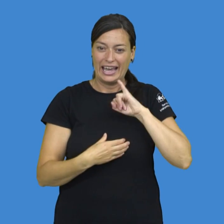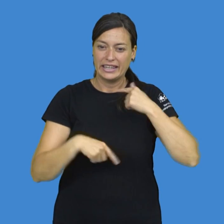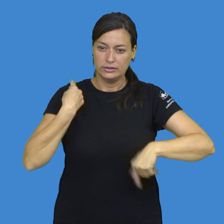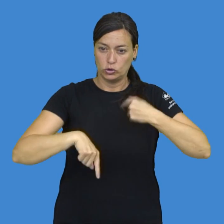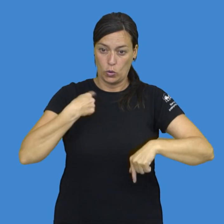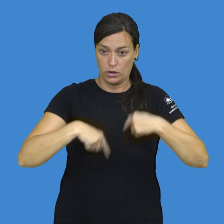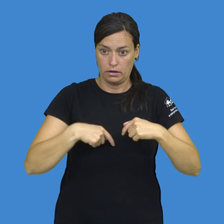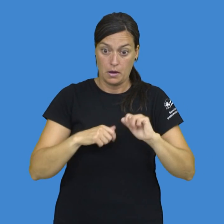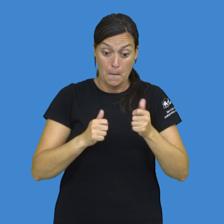circulación